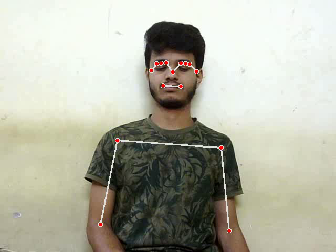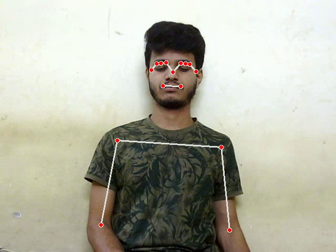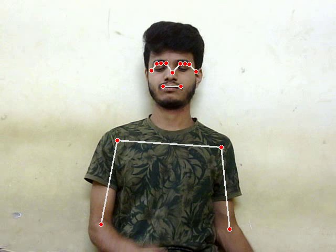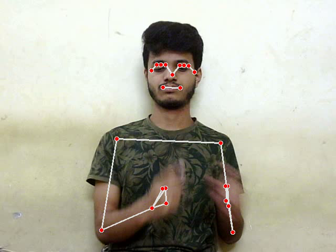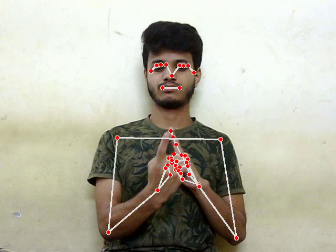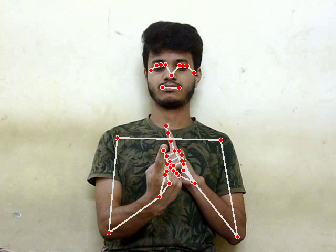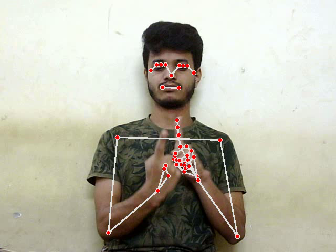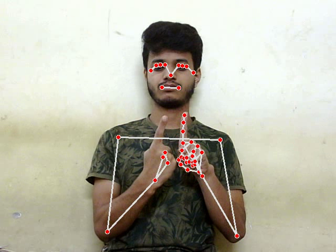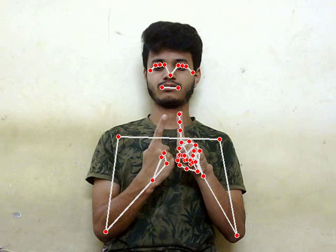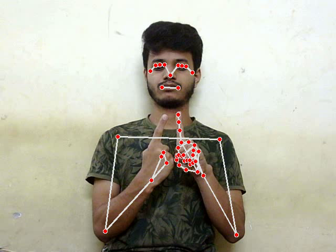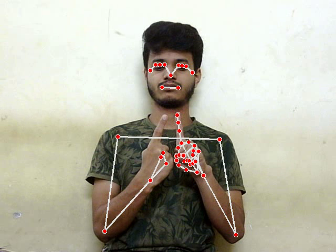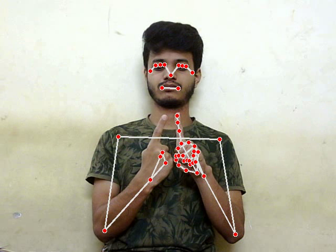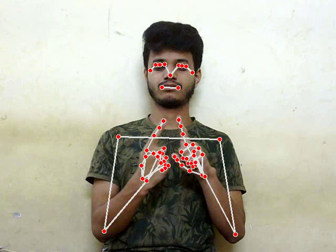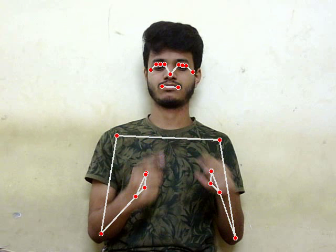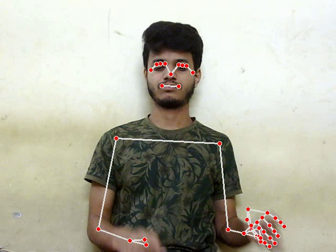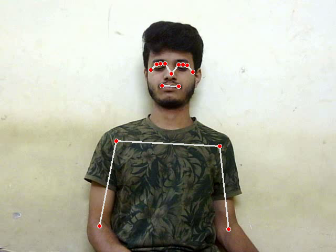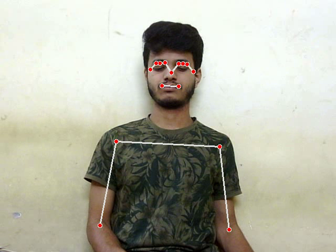meet